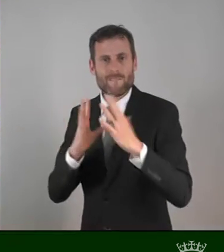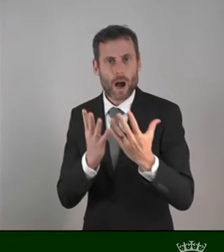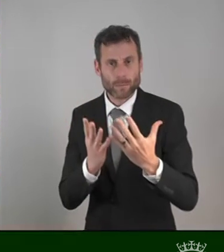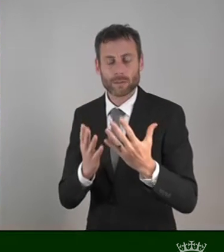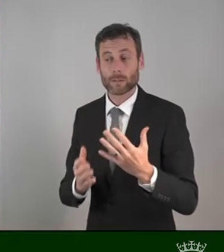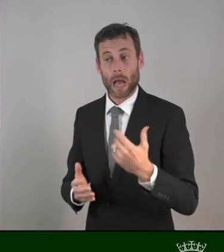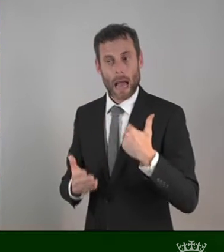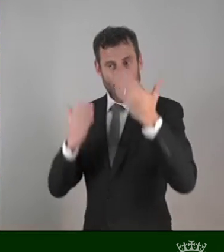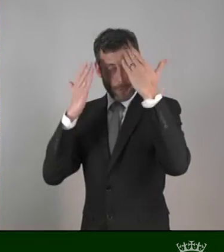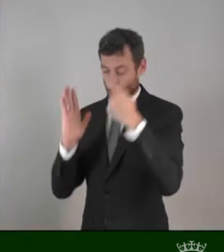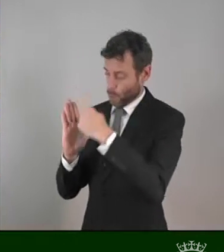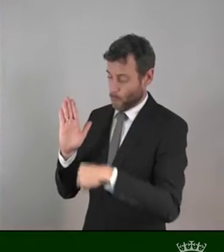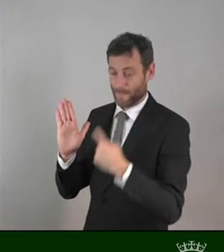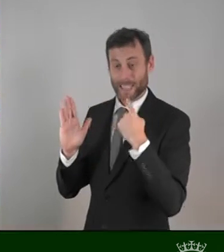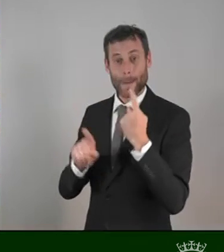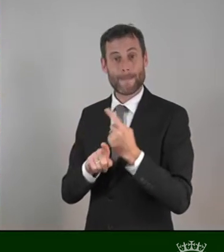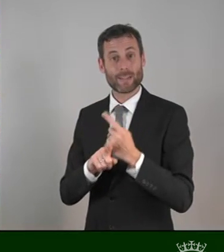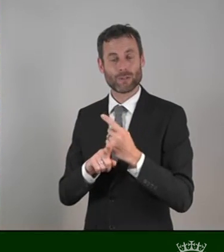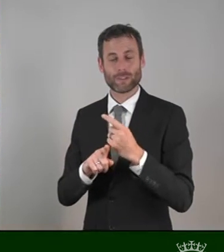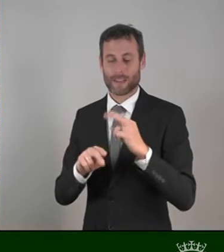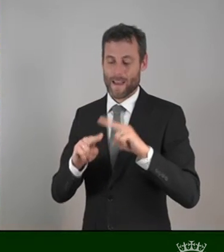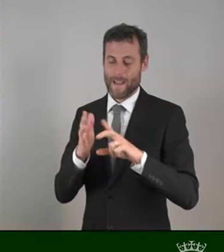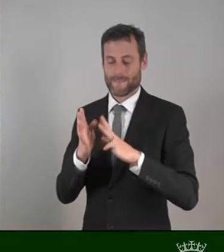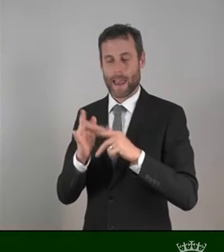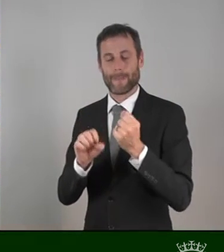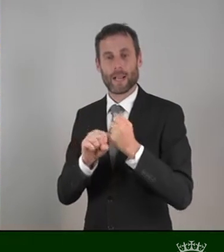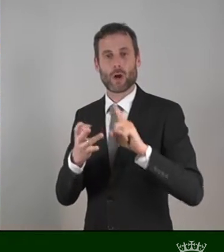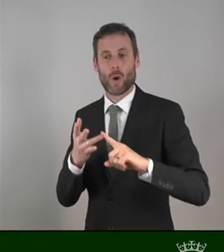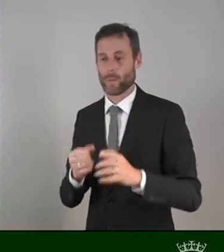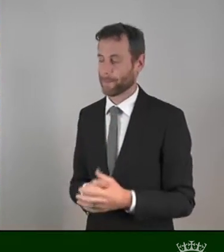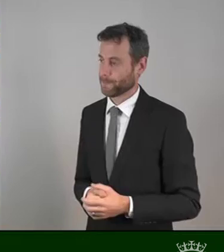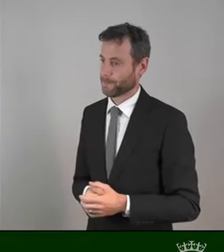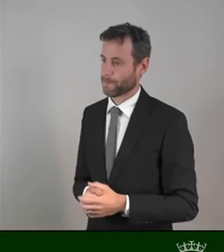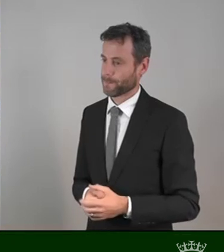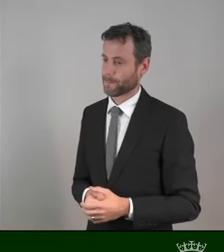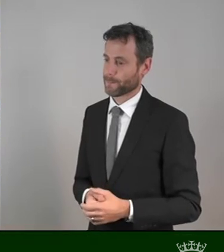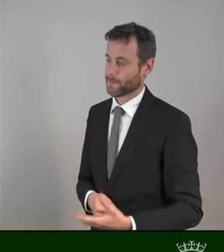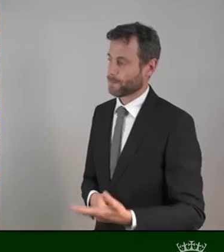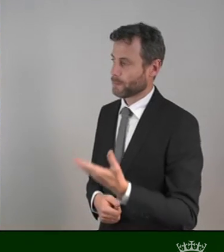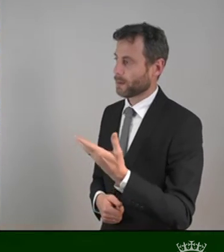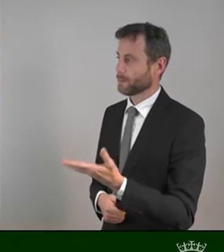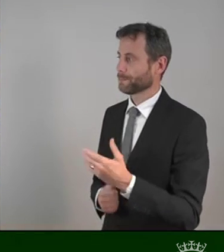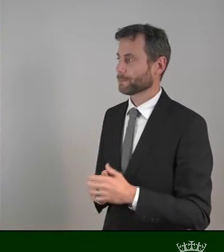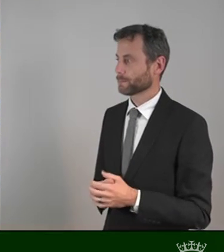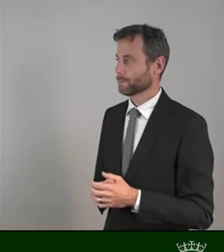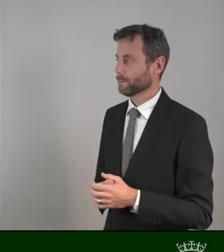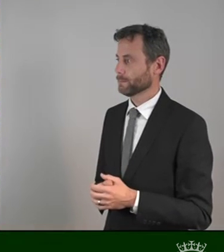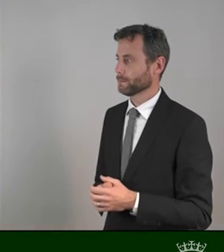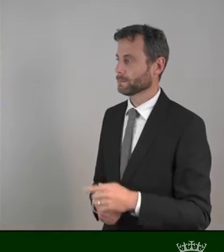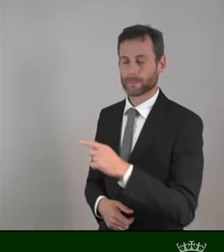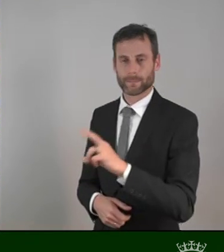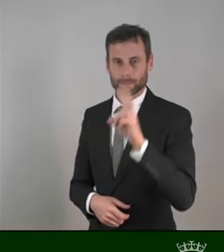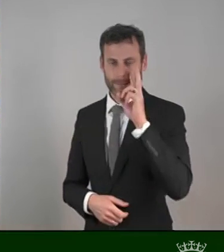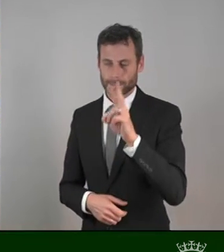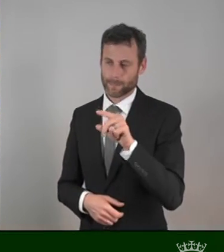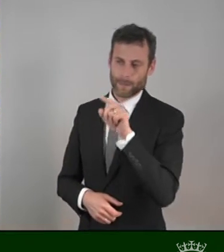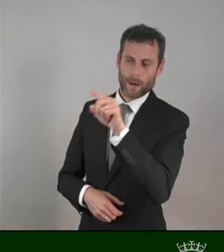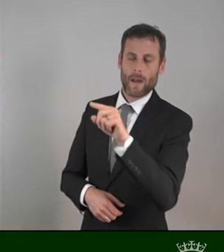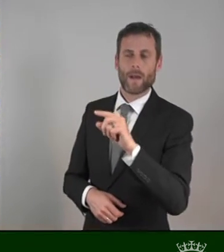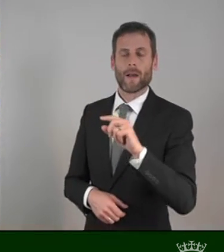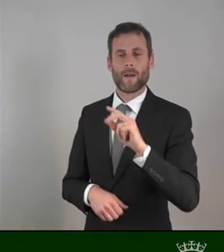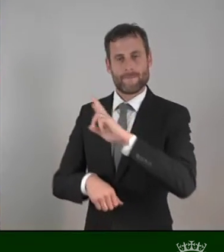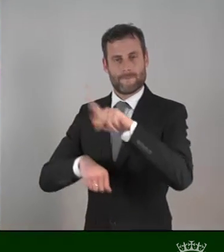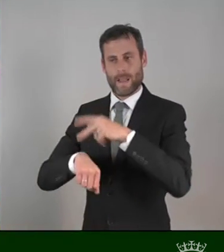P&O Ferries in Hull are finding Filipino seafarers to work for far below the national minimum wage.